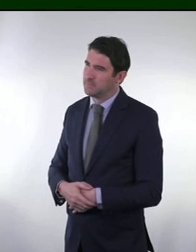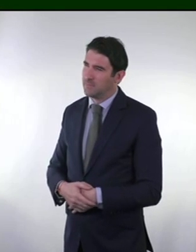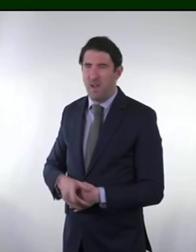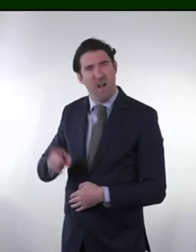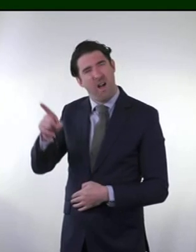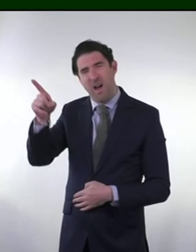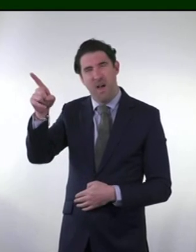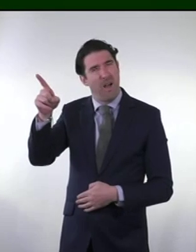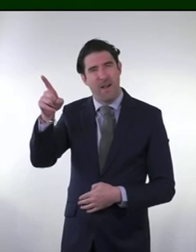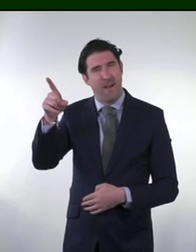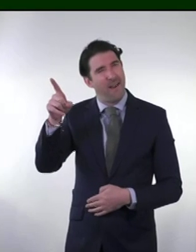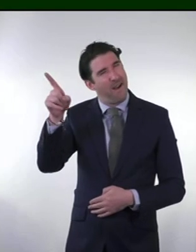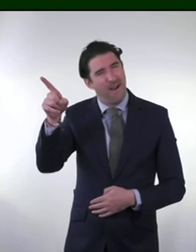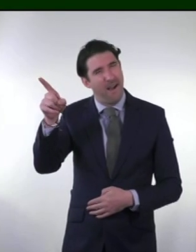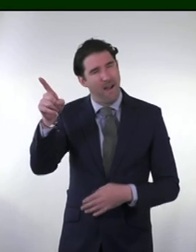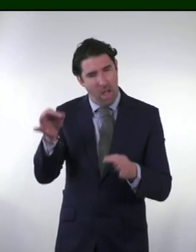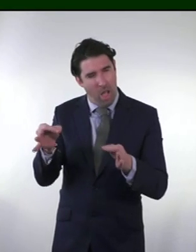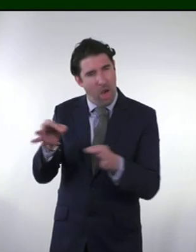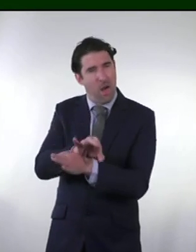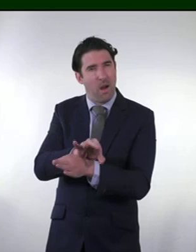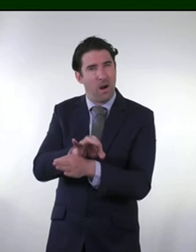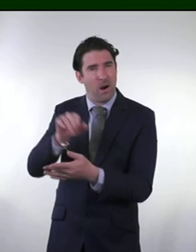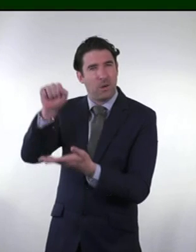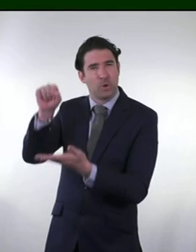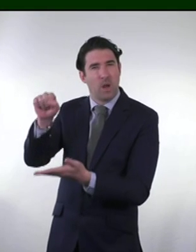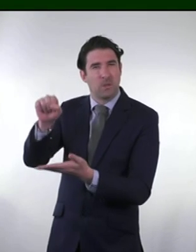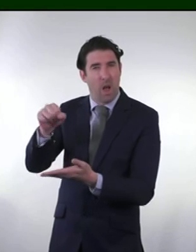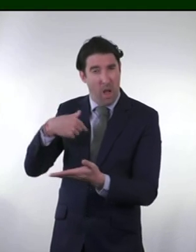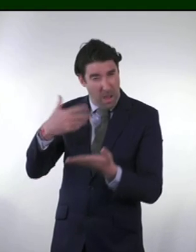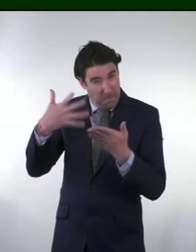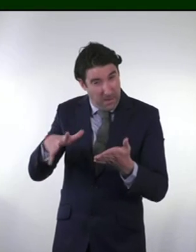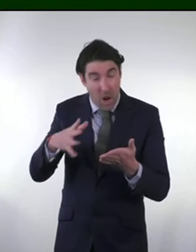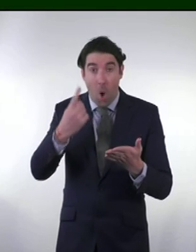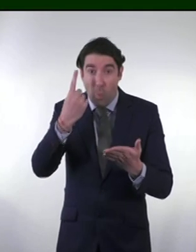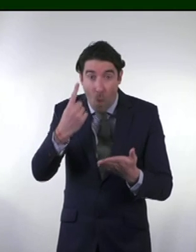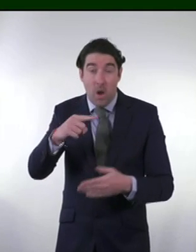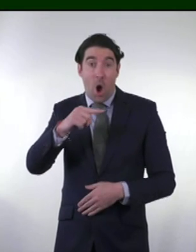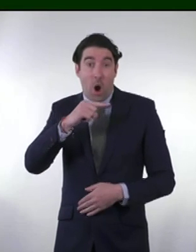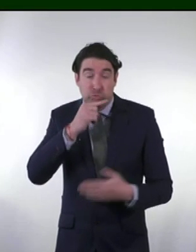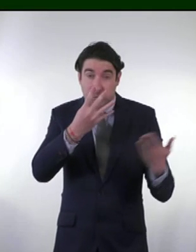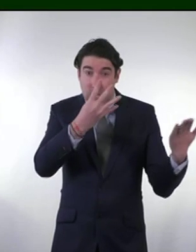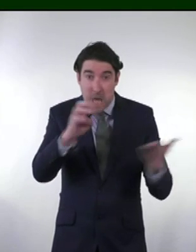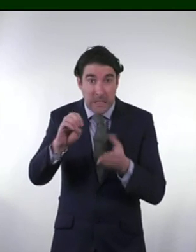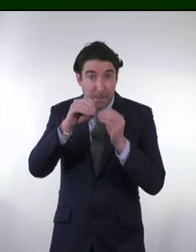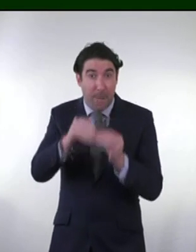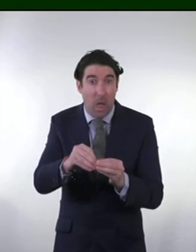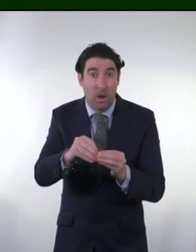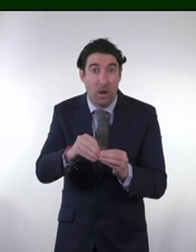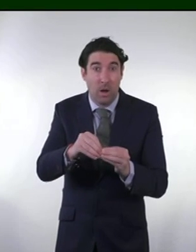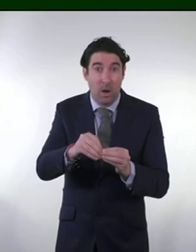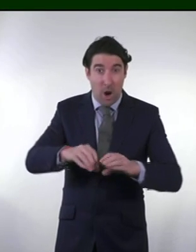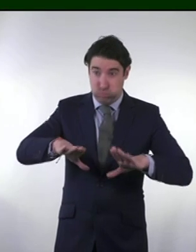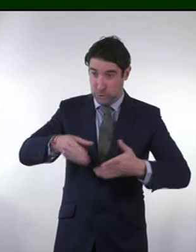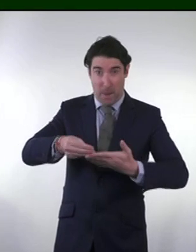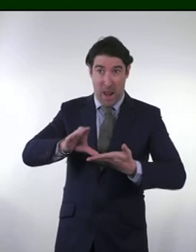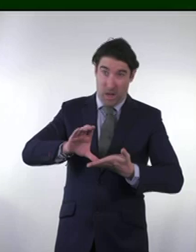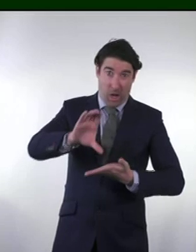As I have just told the House, we have already put £190 billion into supporting livelihoods, people and families.